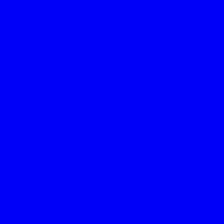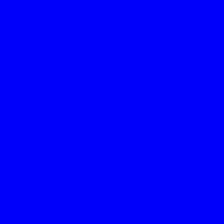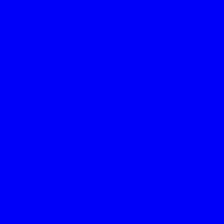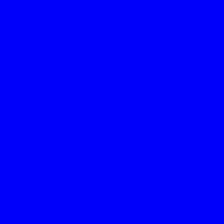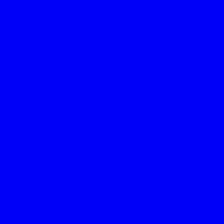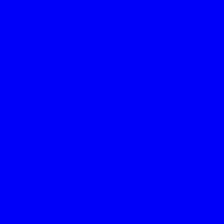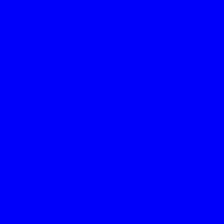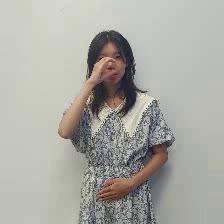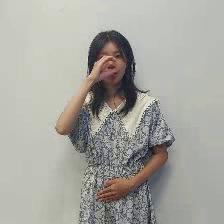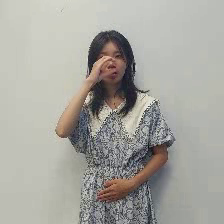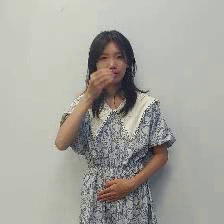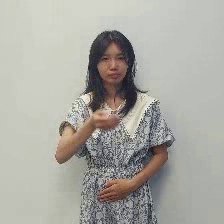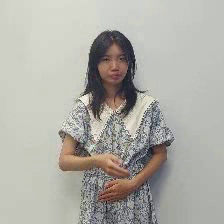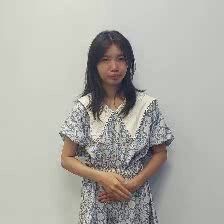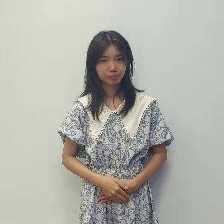Uống